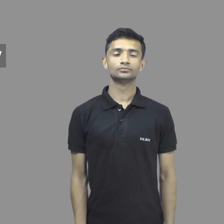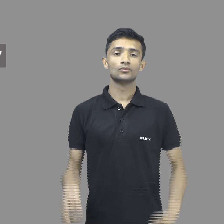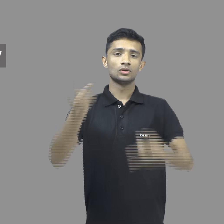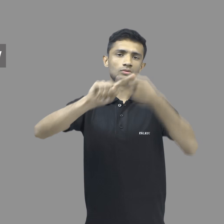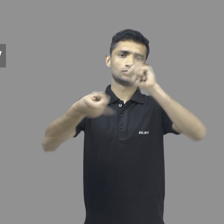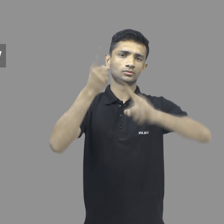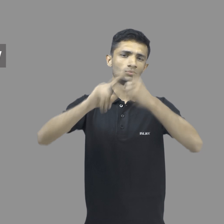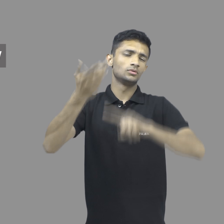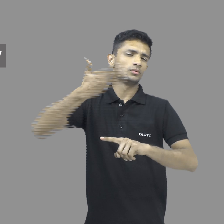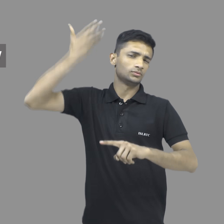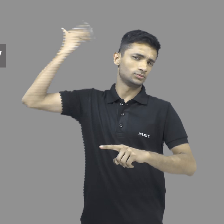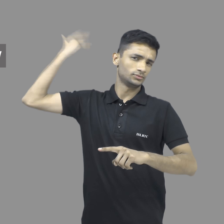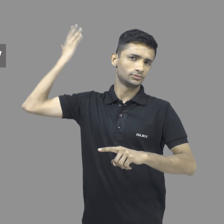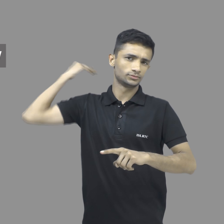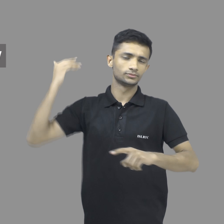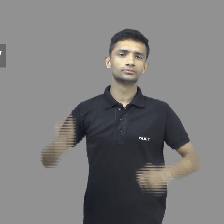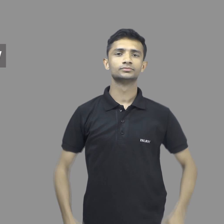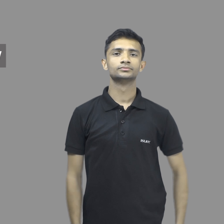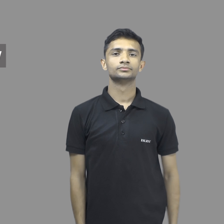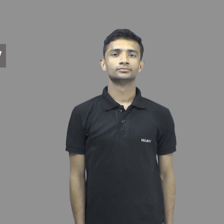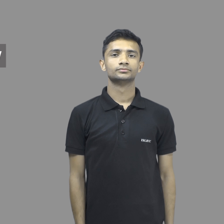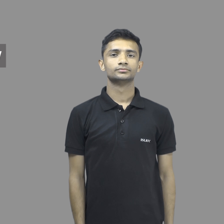History